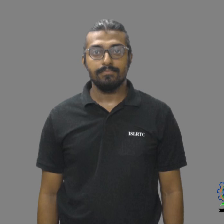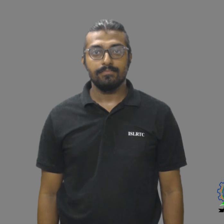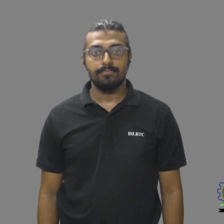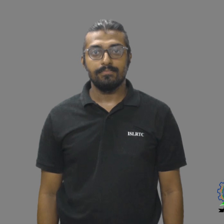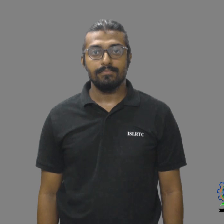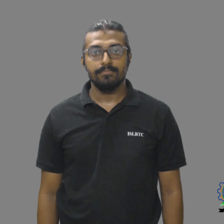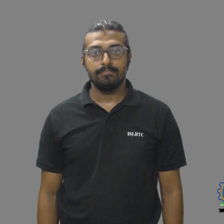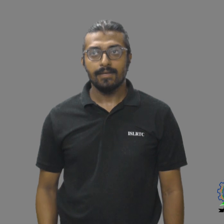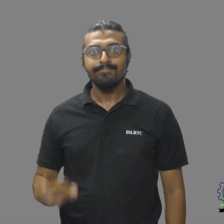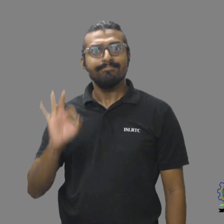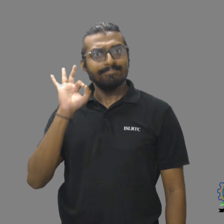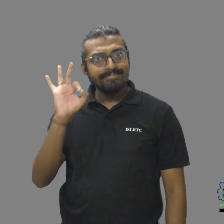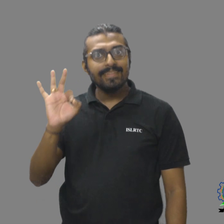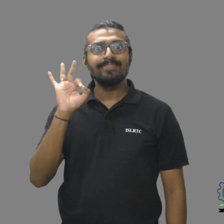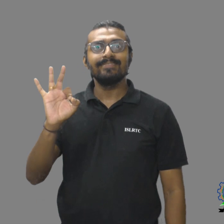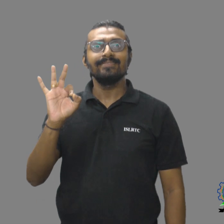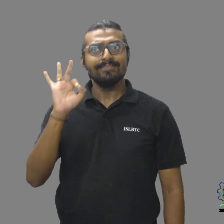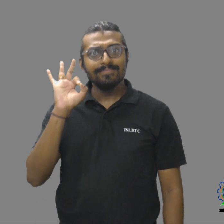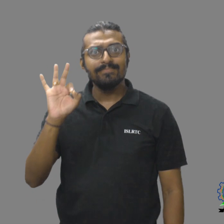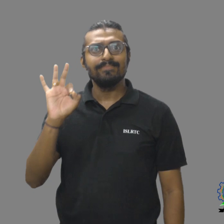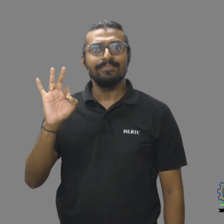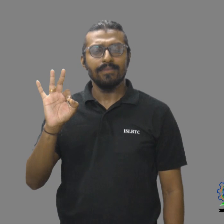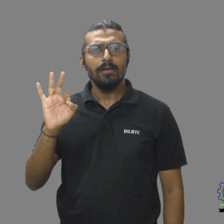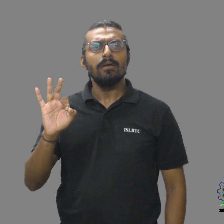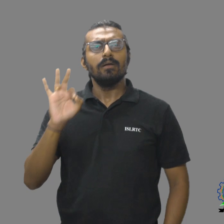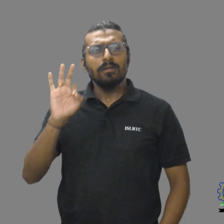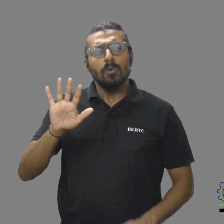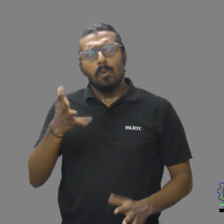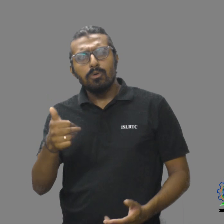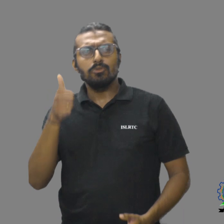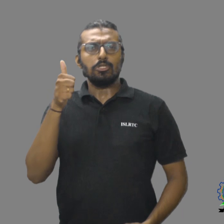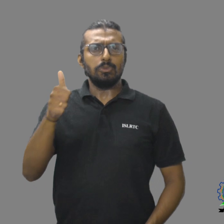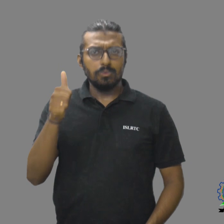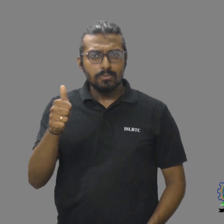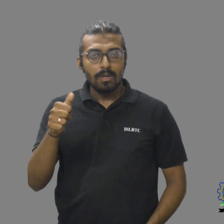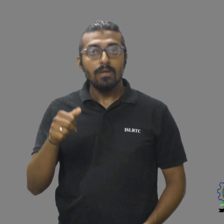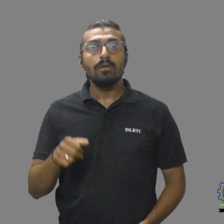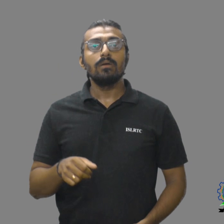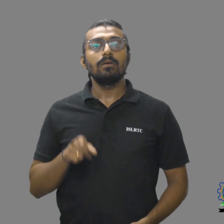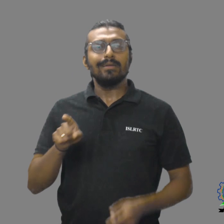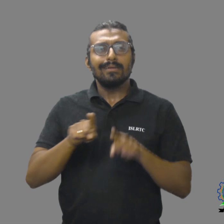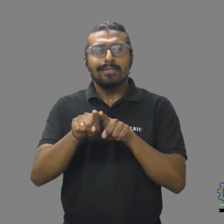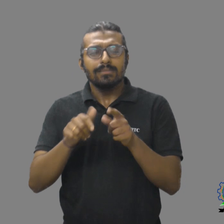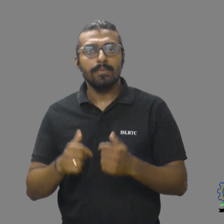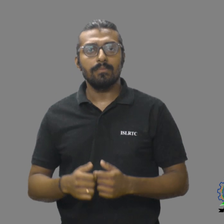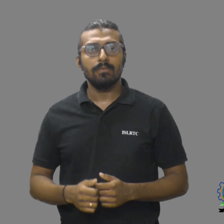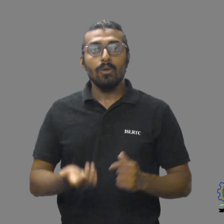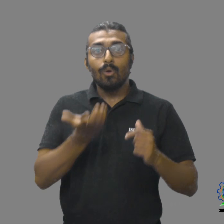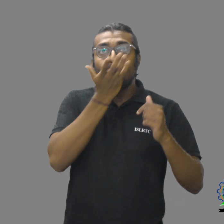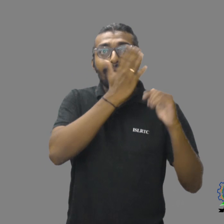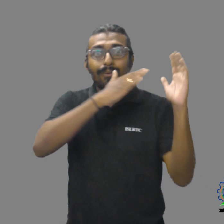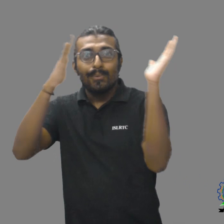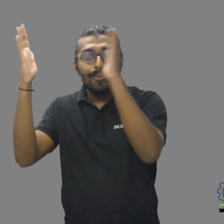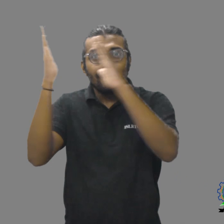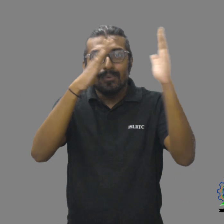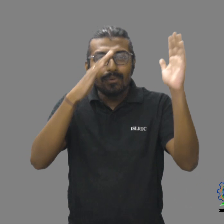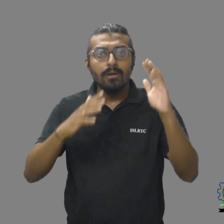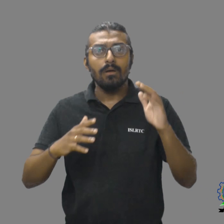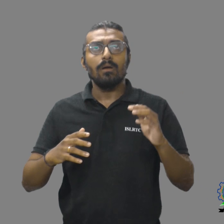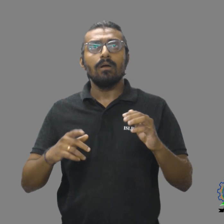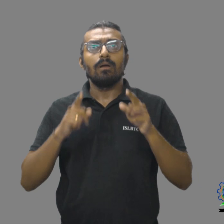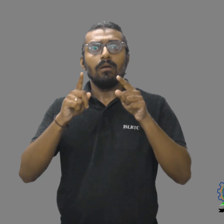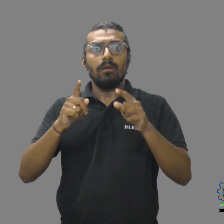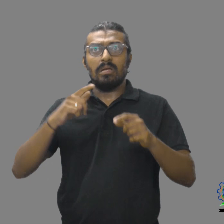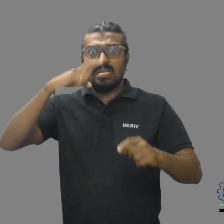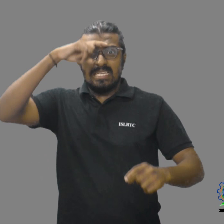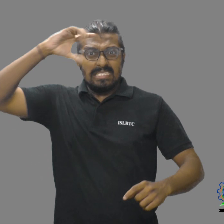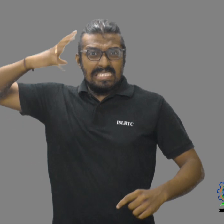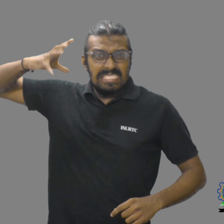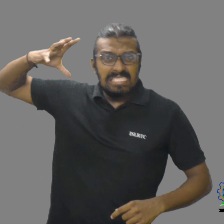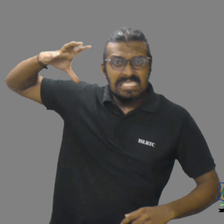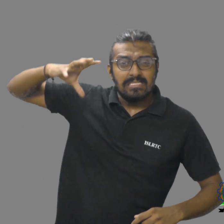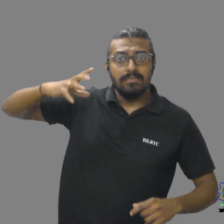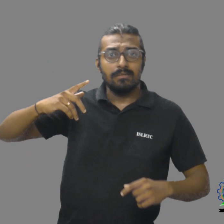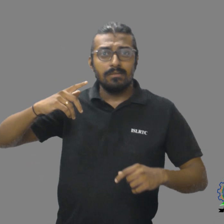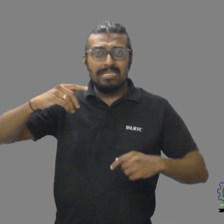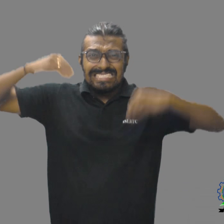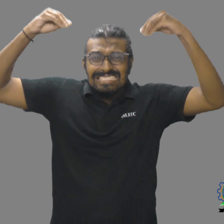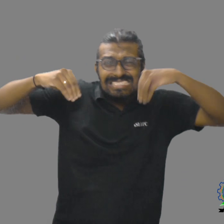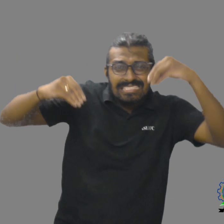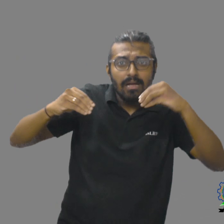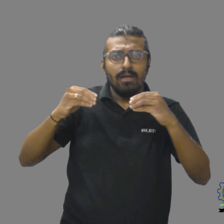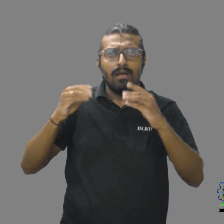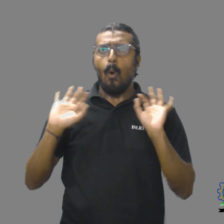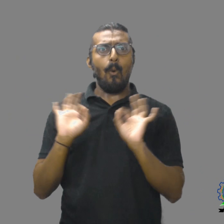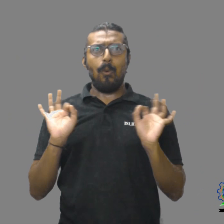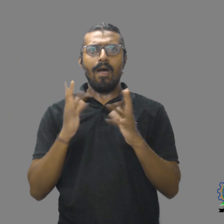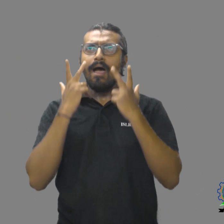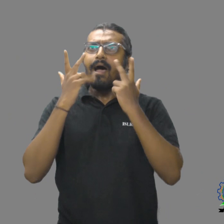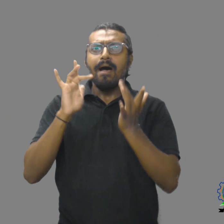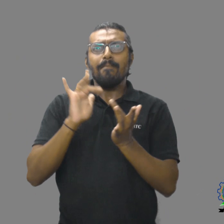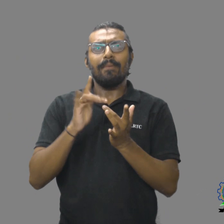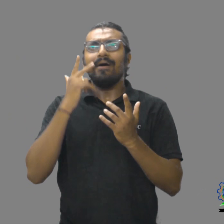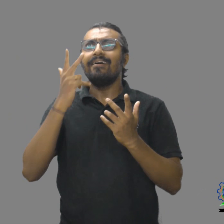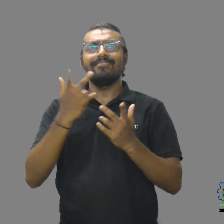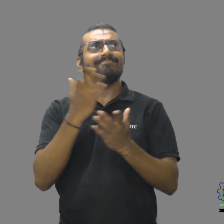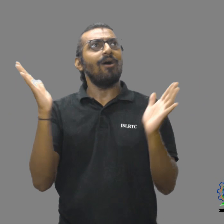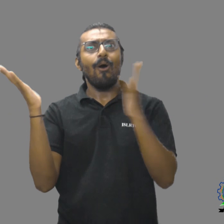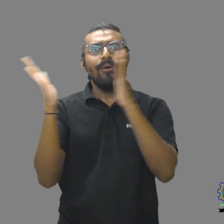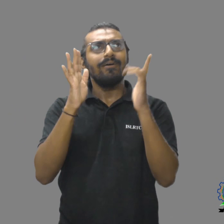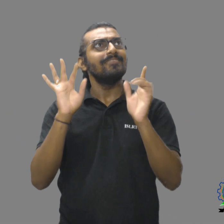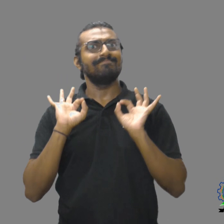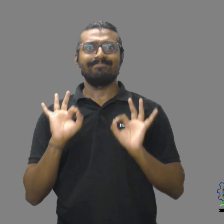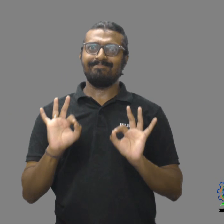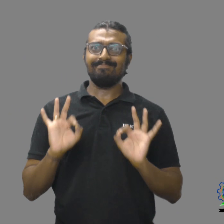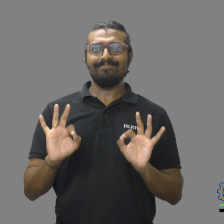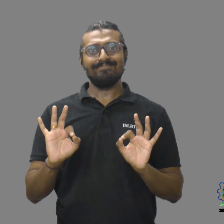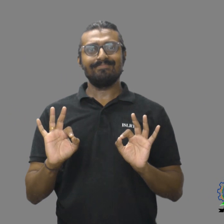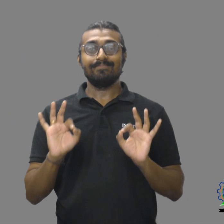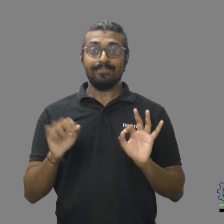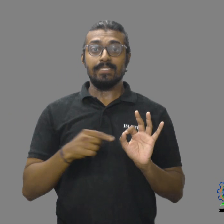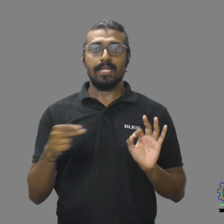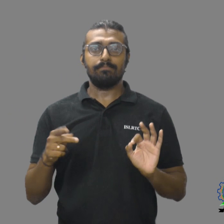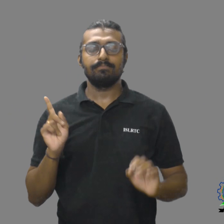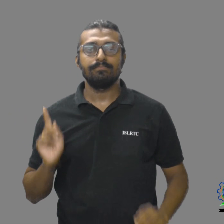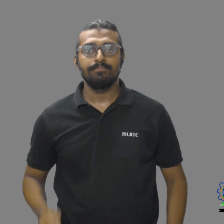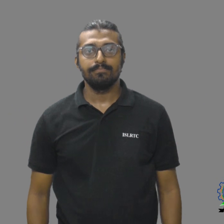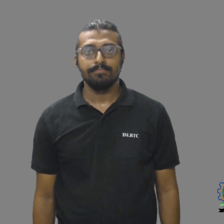Pleasant